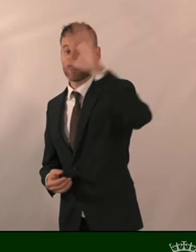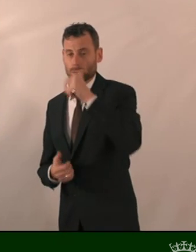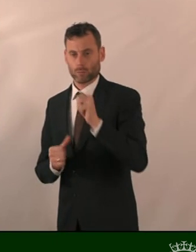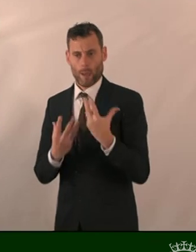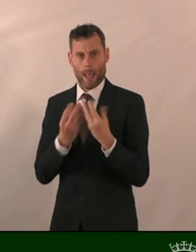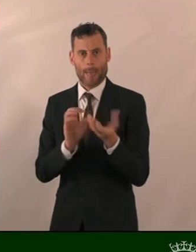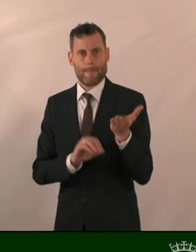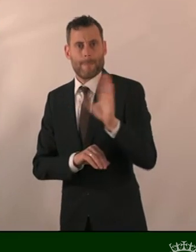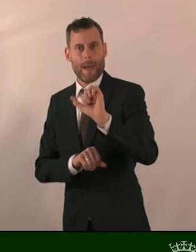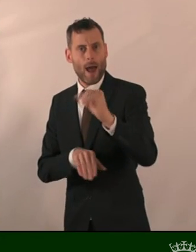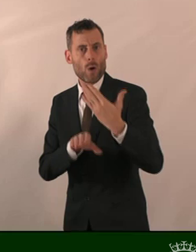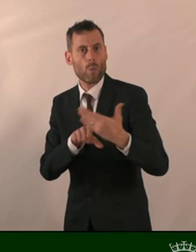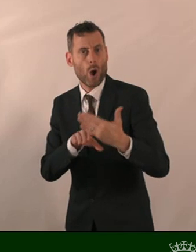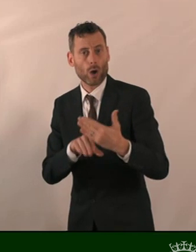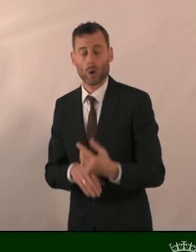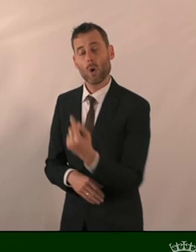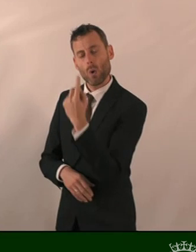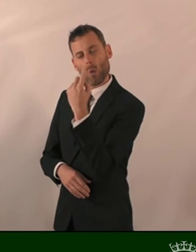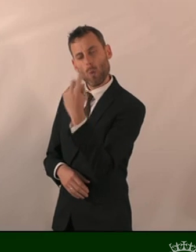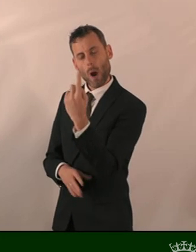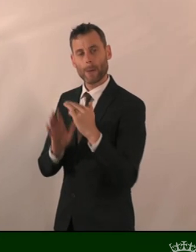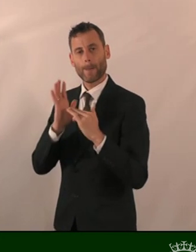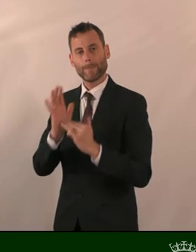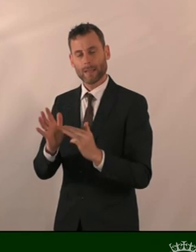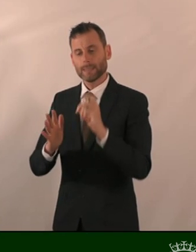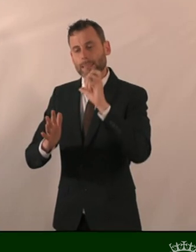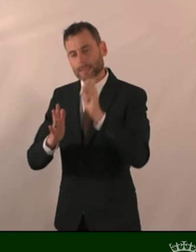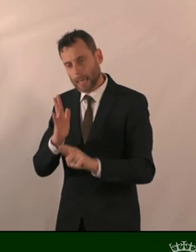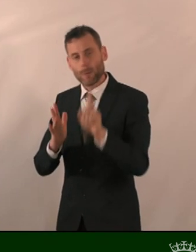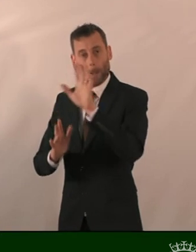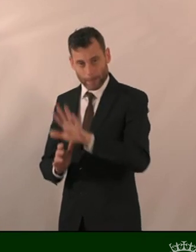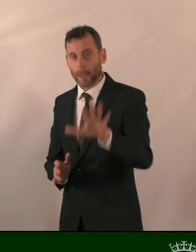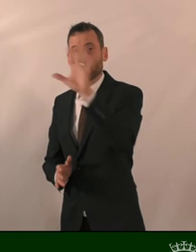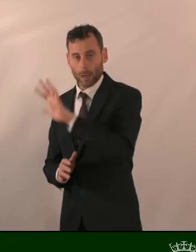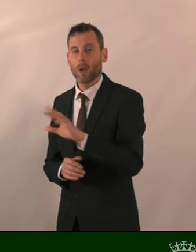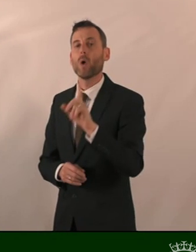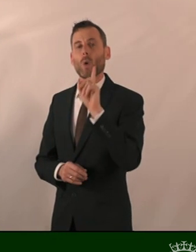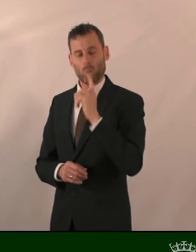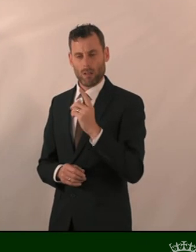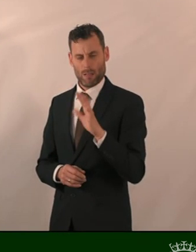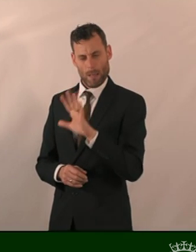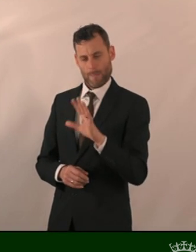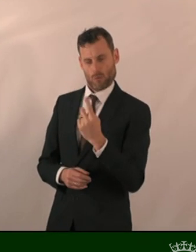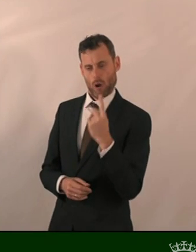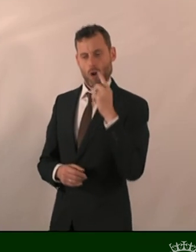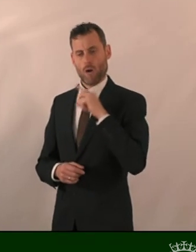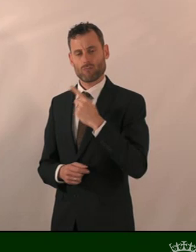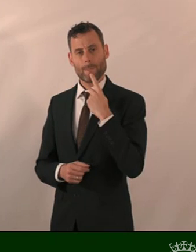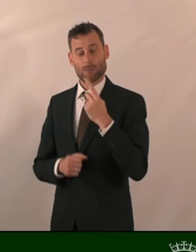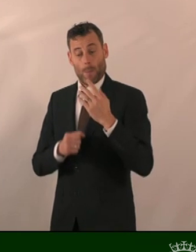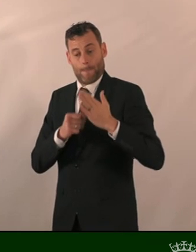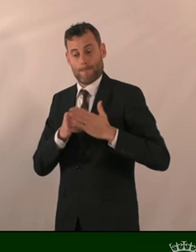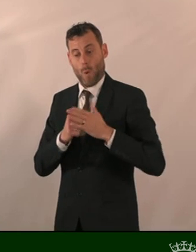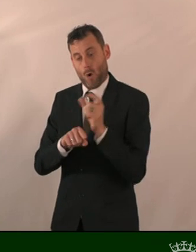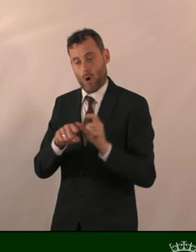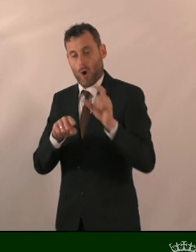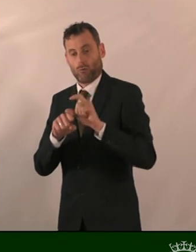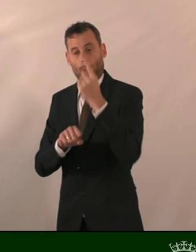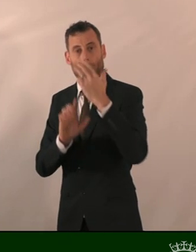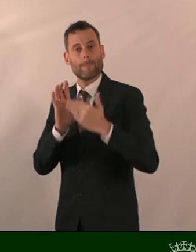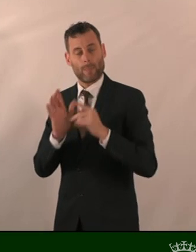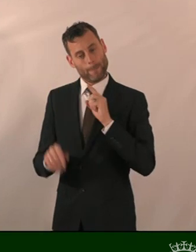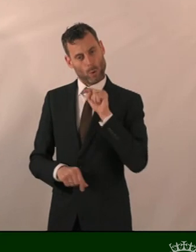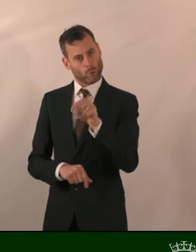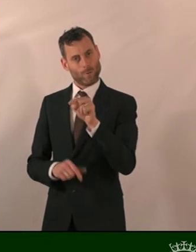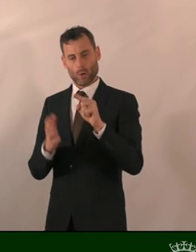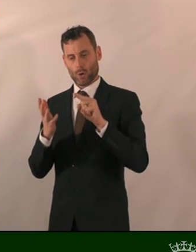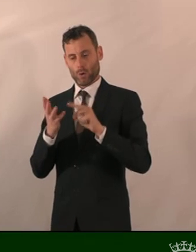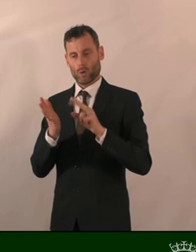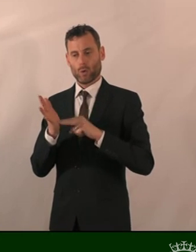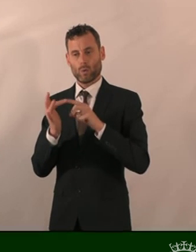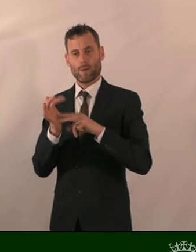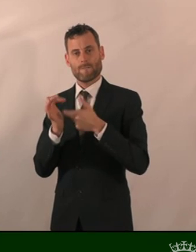An estimated 1 million disabled households will get around £100 more per month as a result of universal credit.